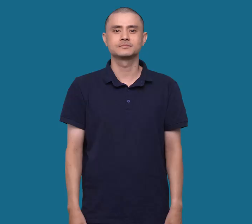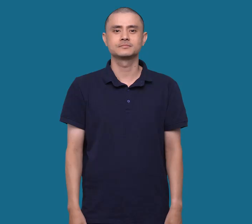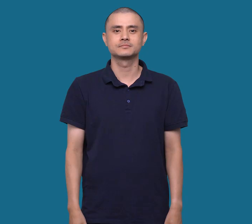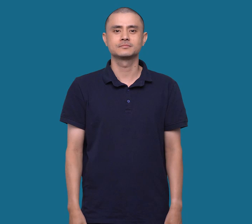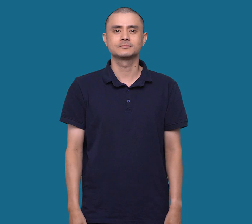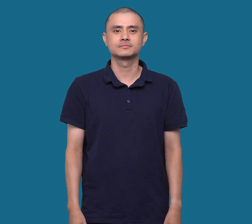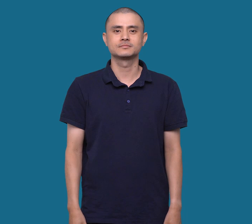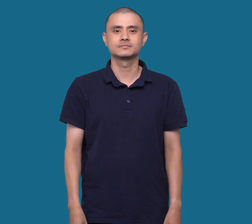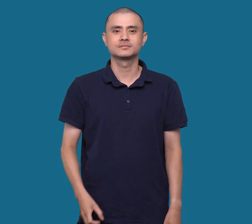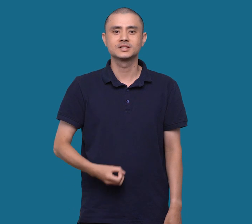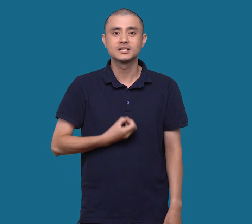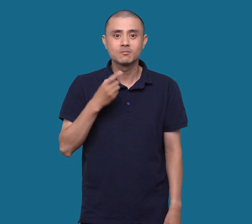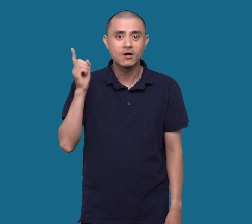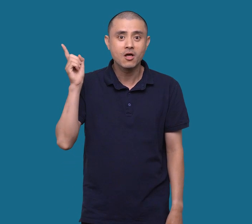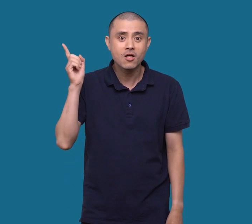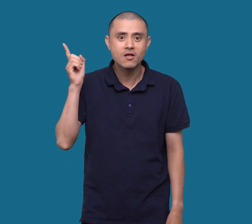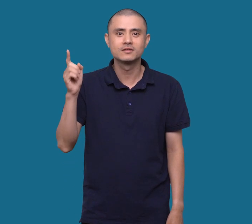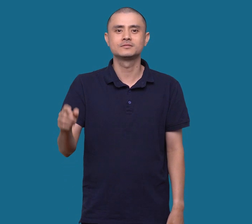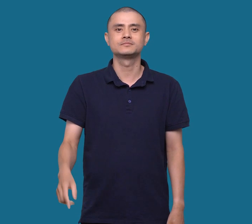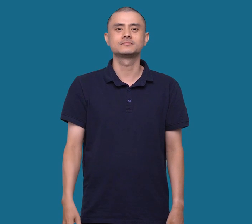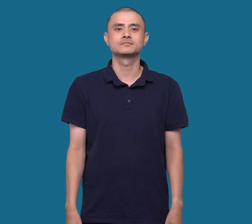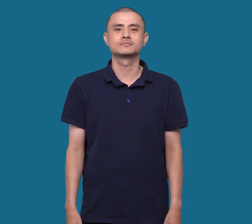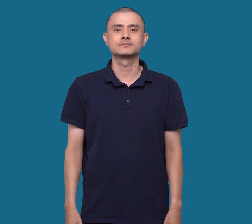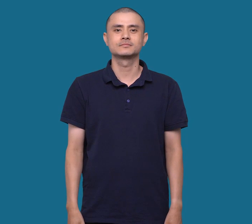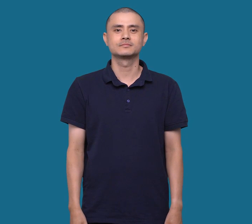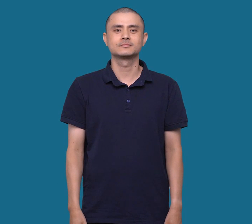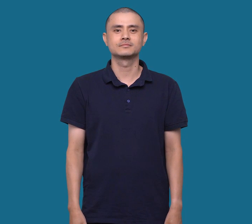sống sót